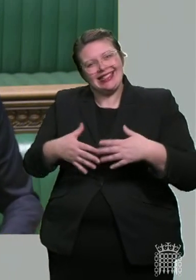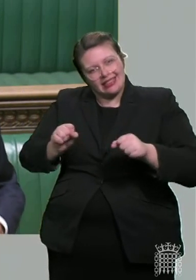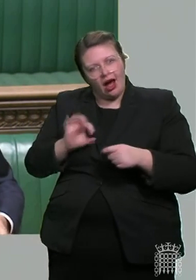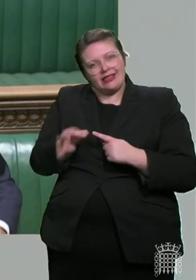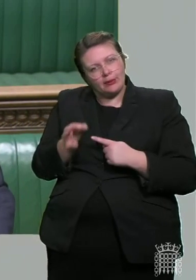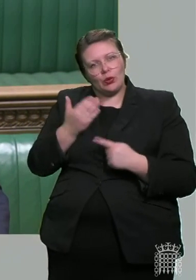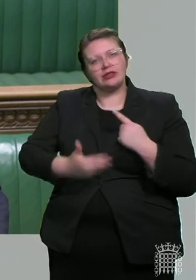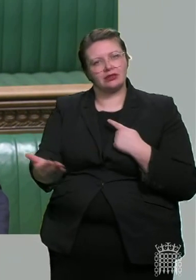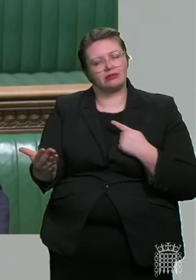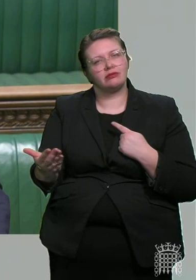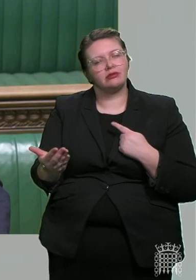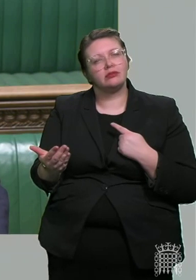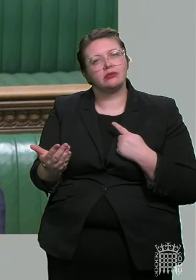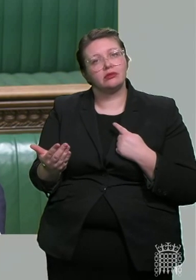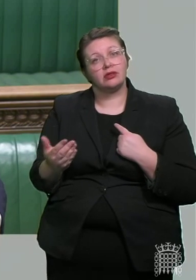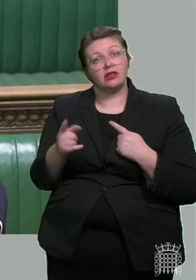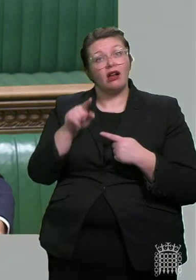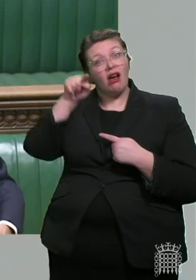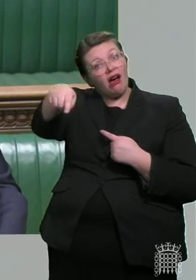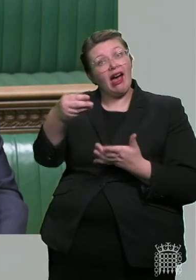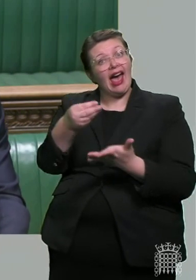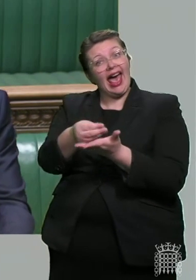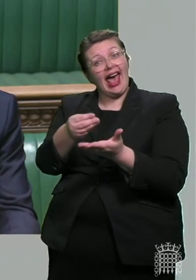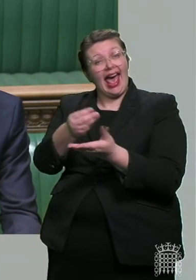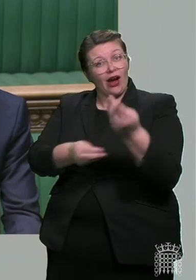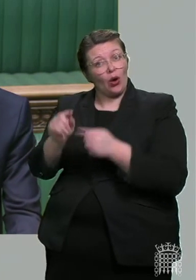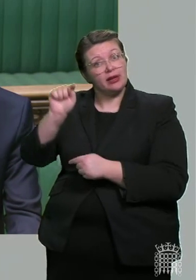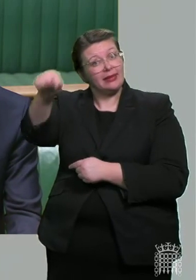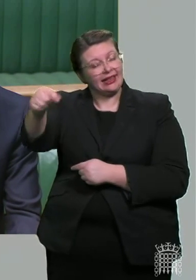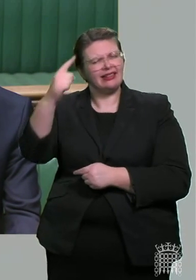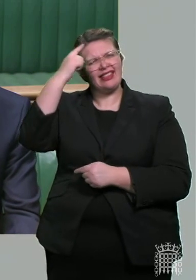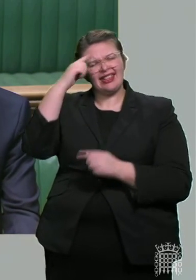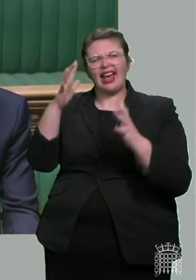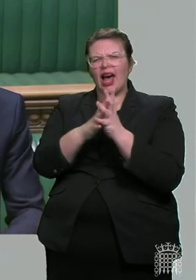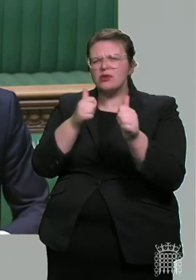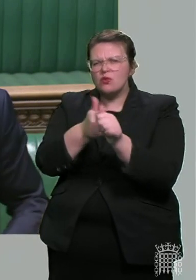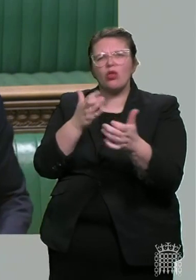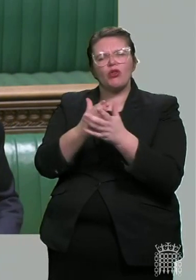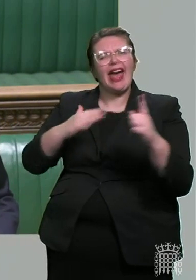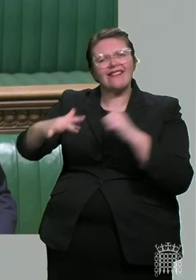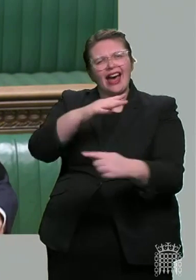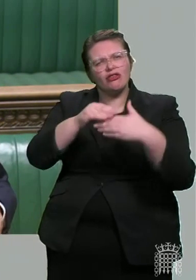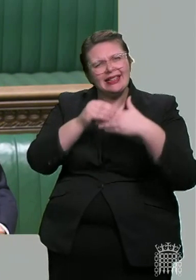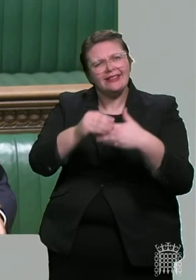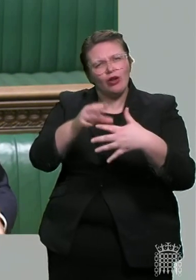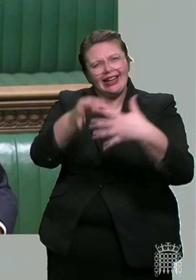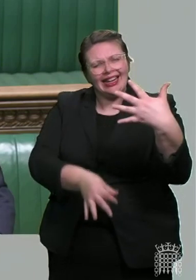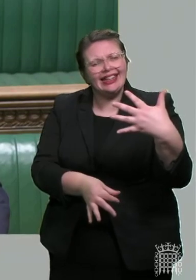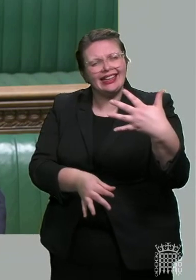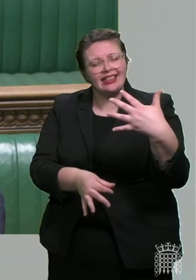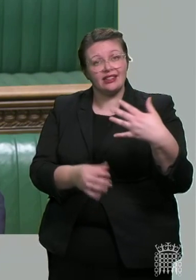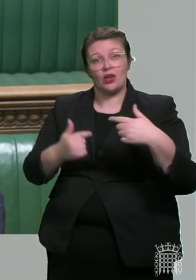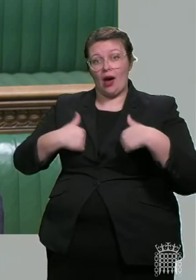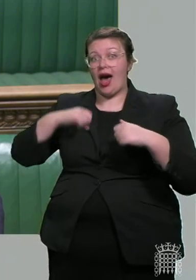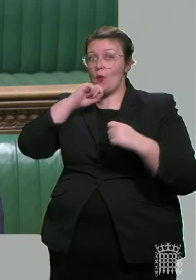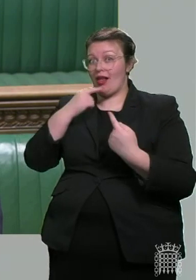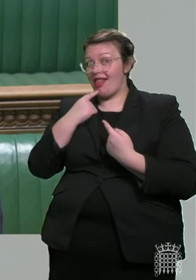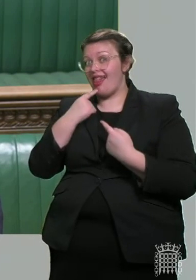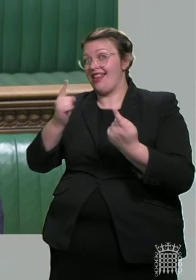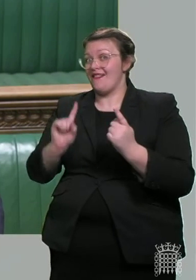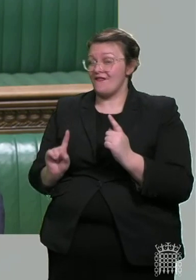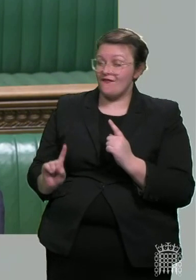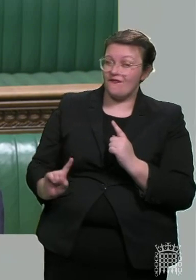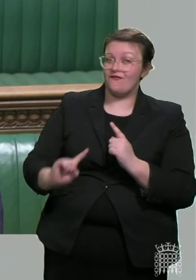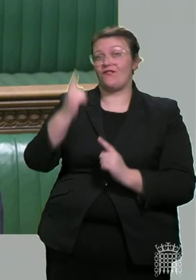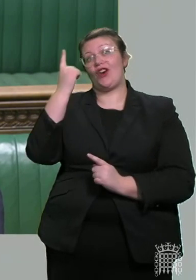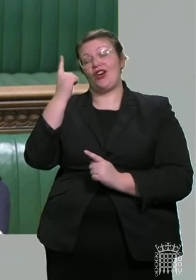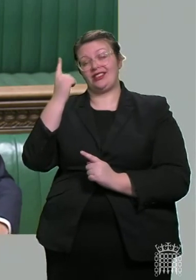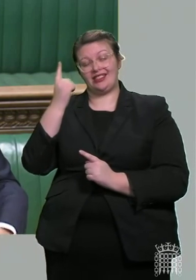Our future economy needs investment in green industries across the United Kingdom, so I can announce today the first ever UK infrastructure bank.